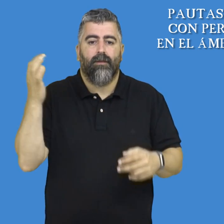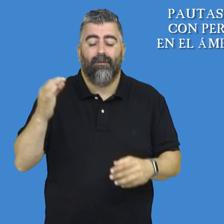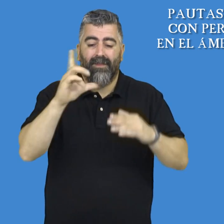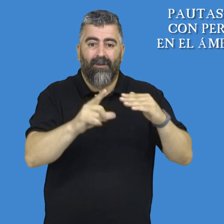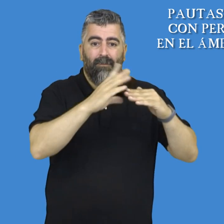persona